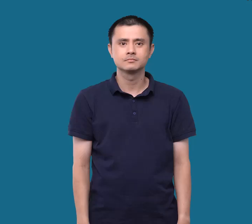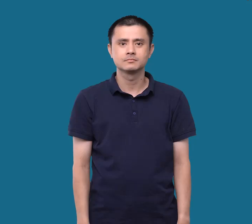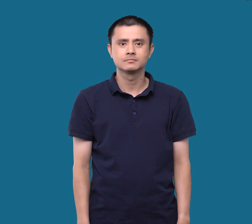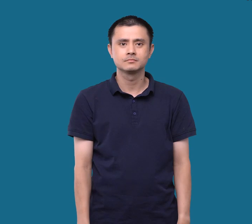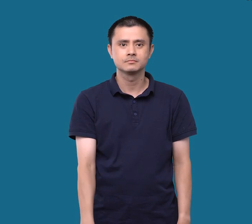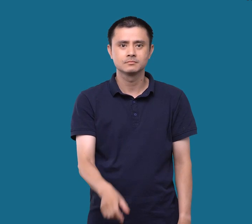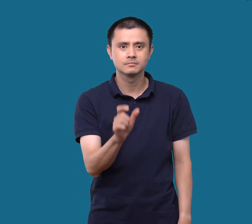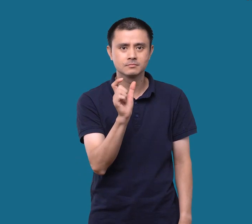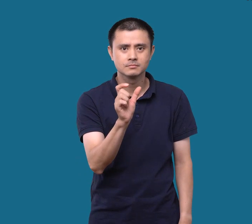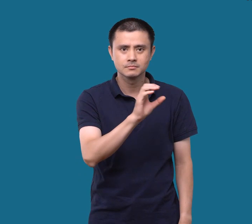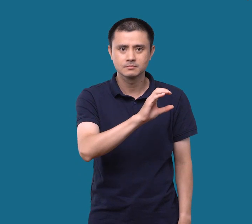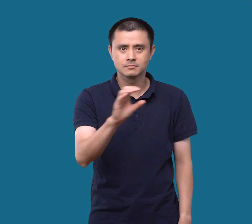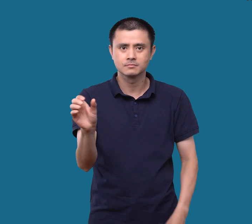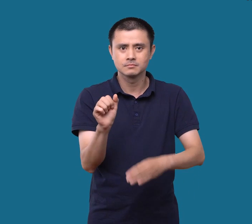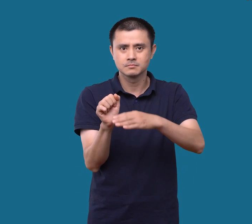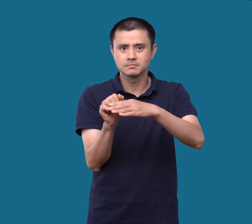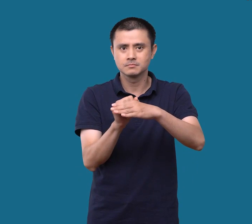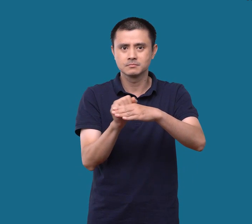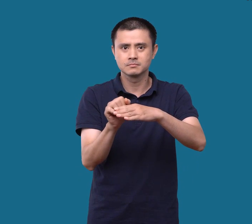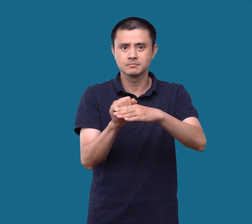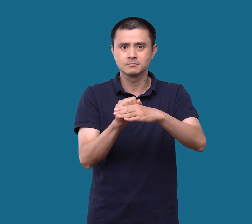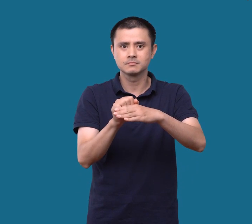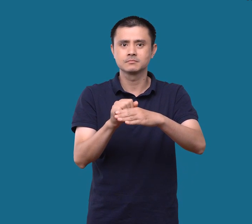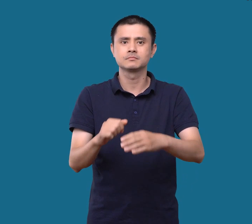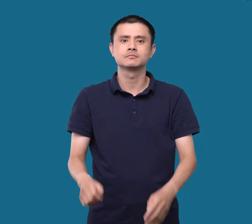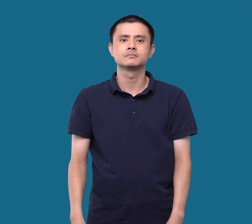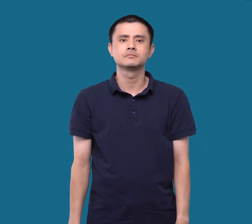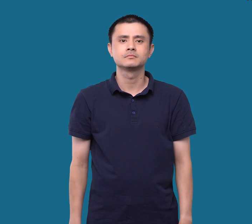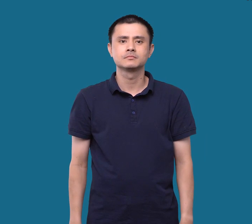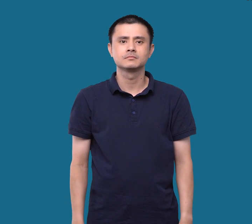luyện từ và câu